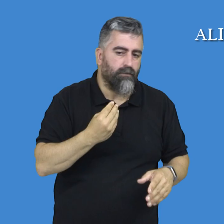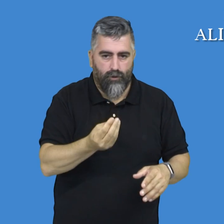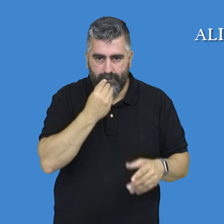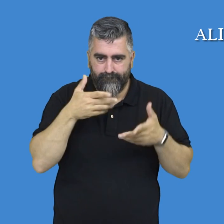comer